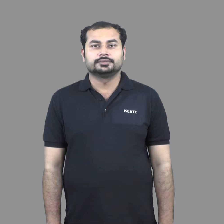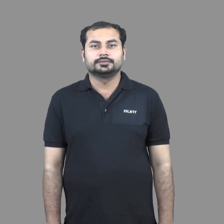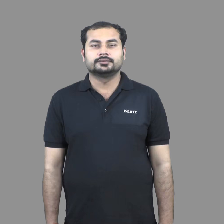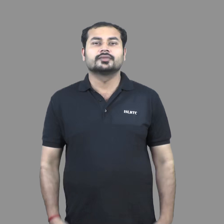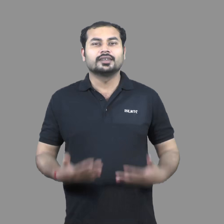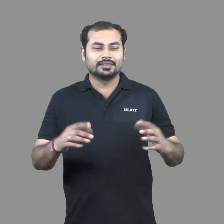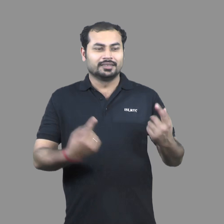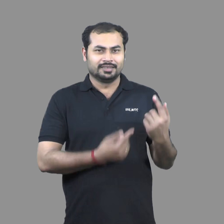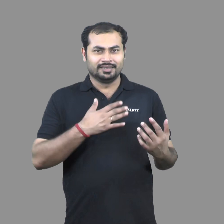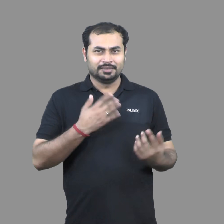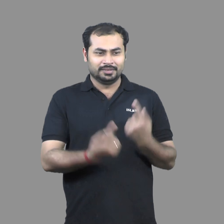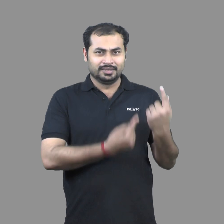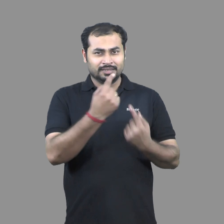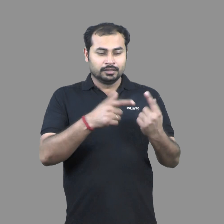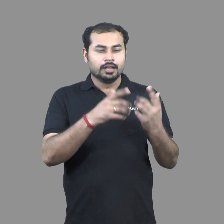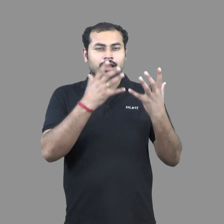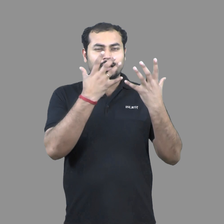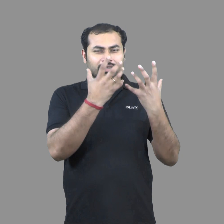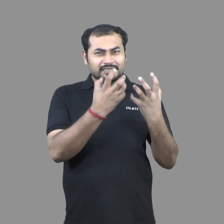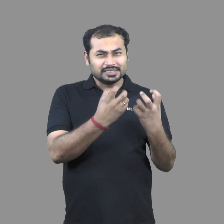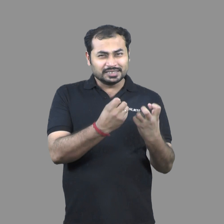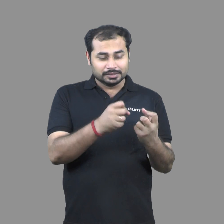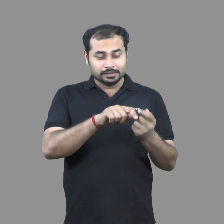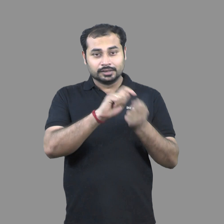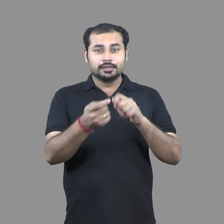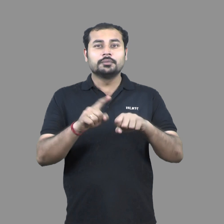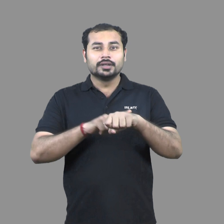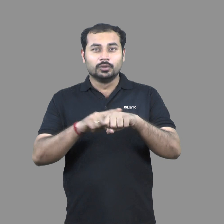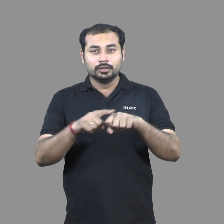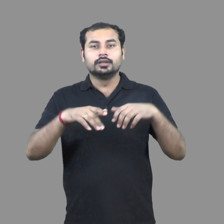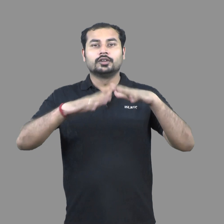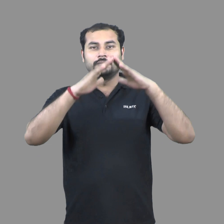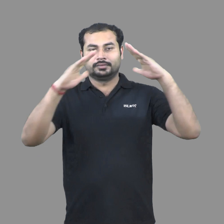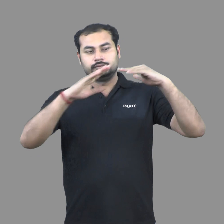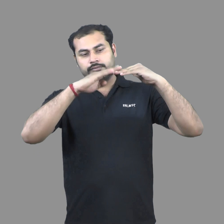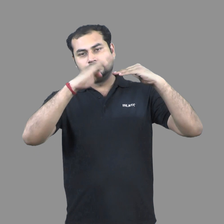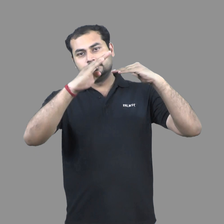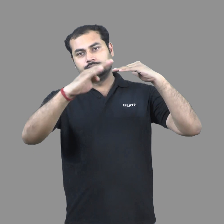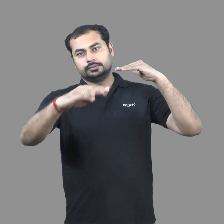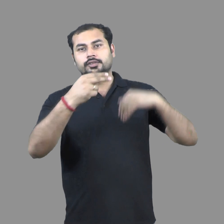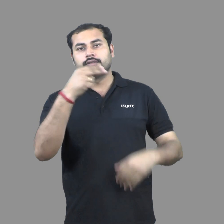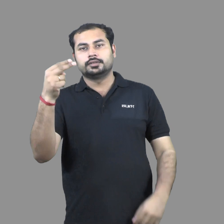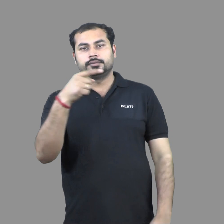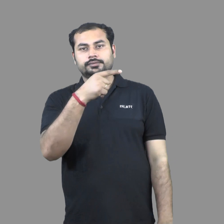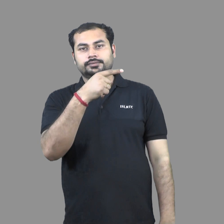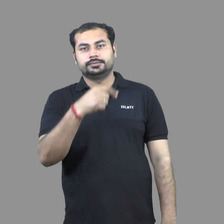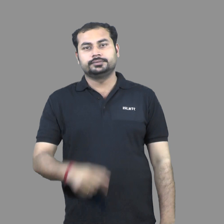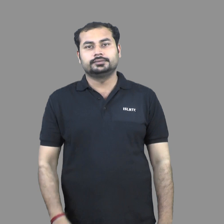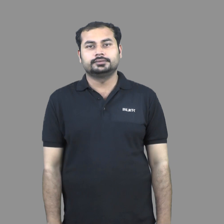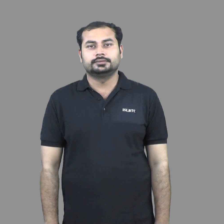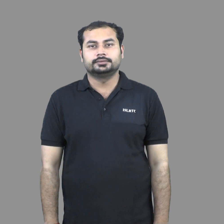Thatched Roof